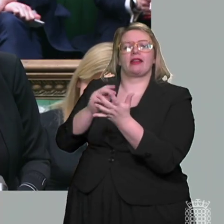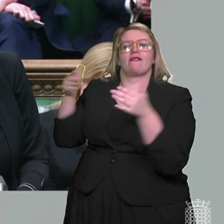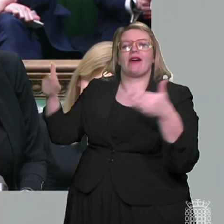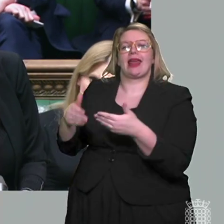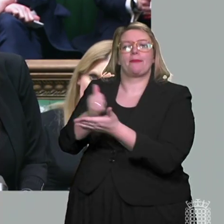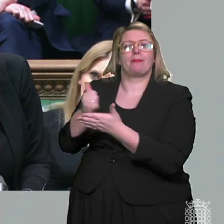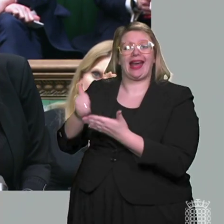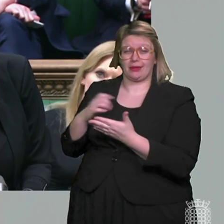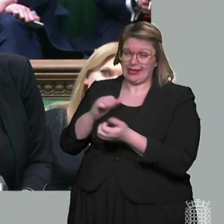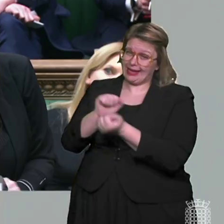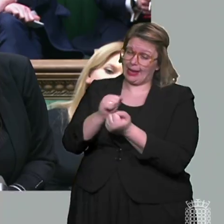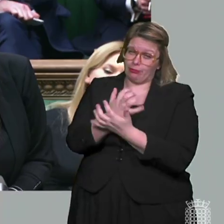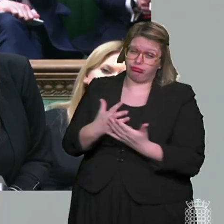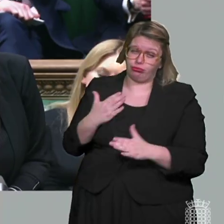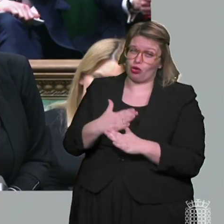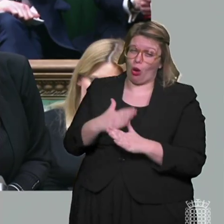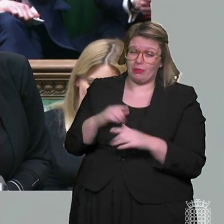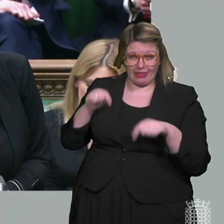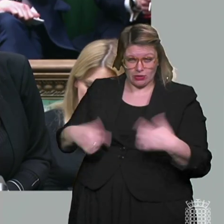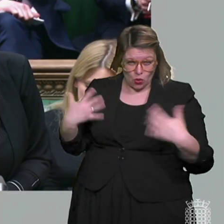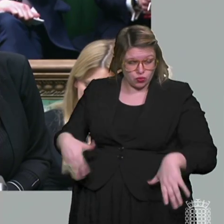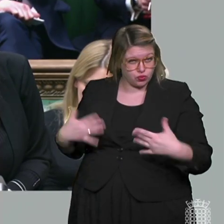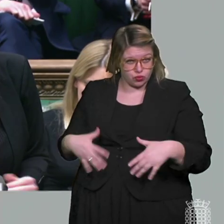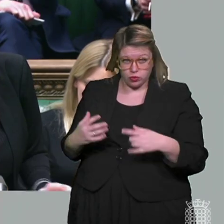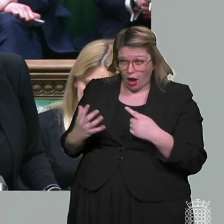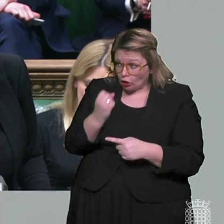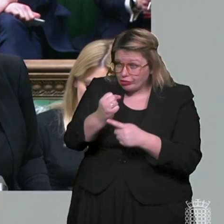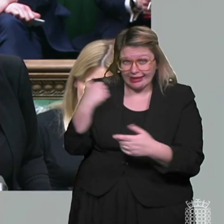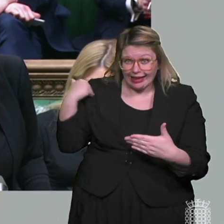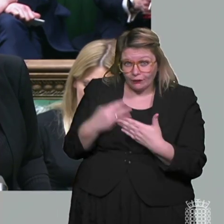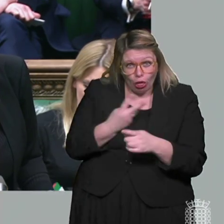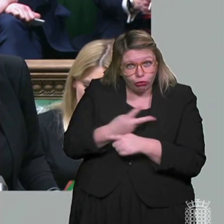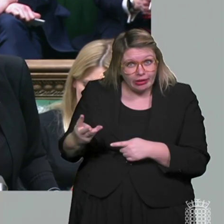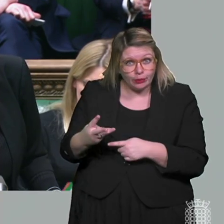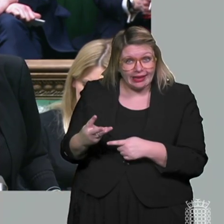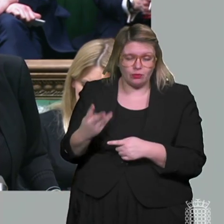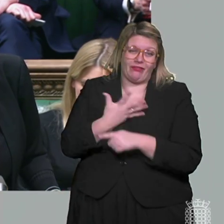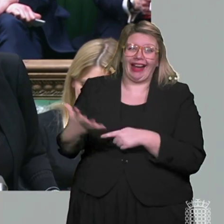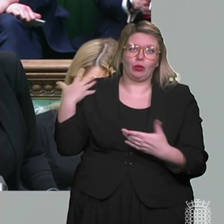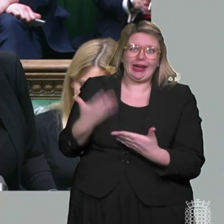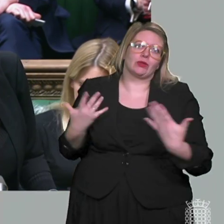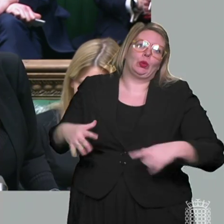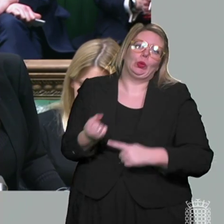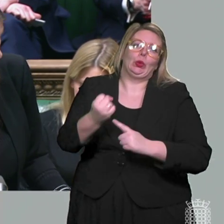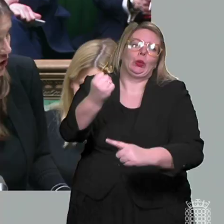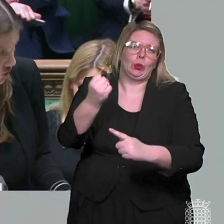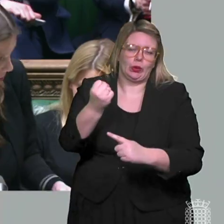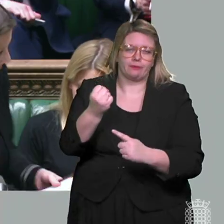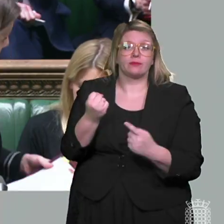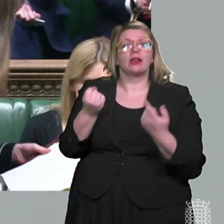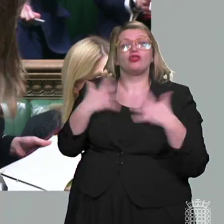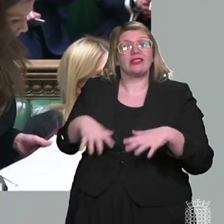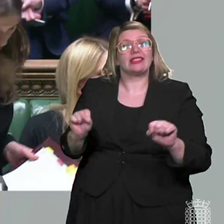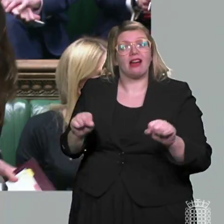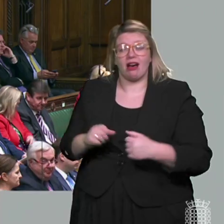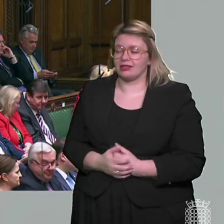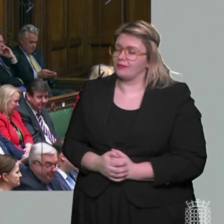That is an extraordinary amount for any Department to achieve, let alone in just five weeks, and it is just the start of a constant drumbeat.